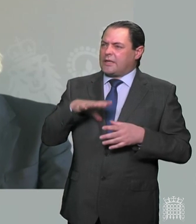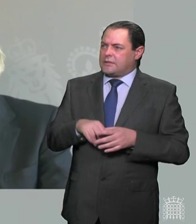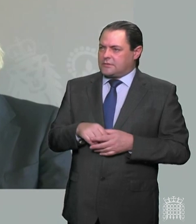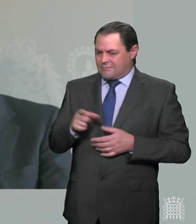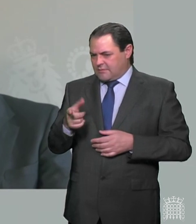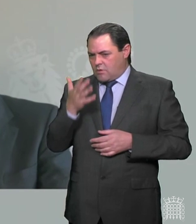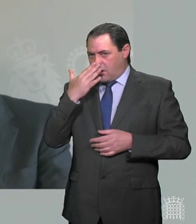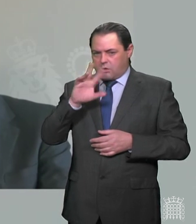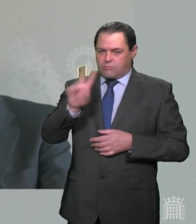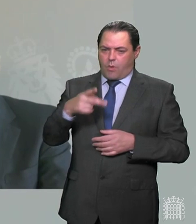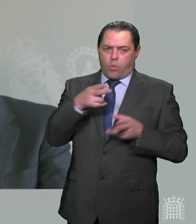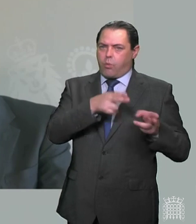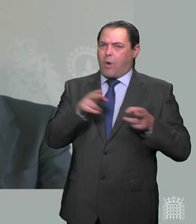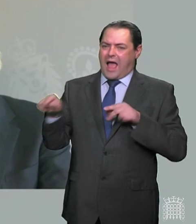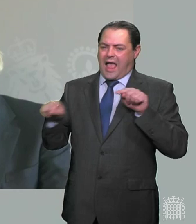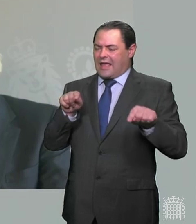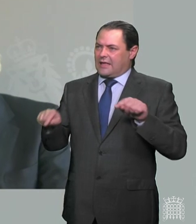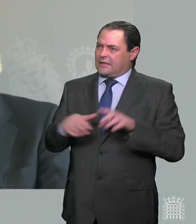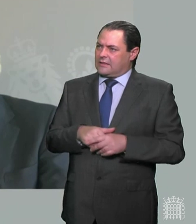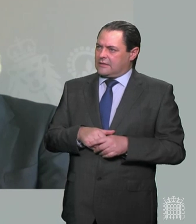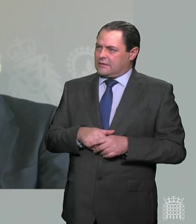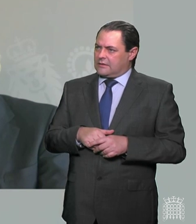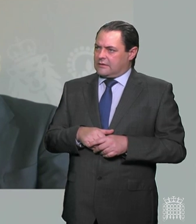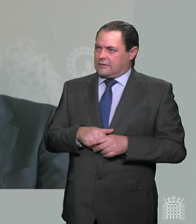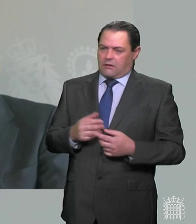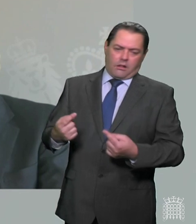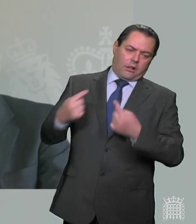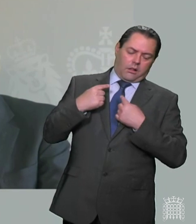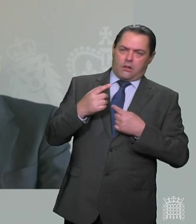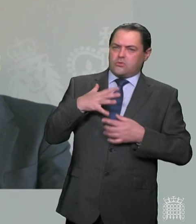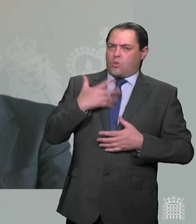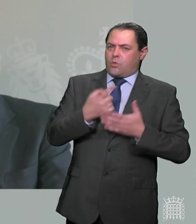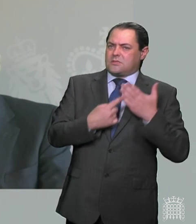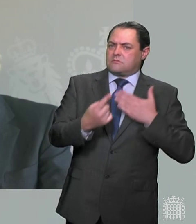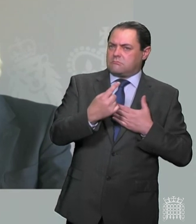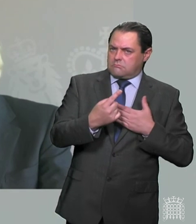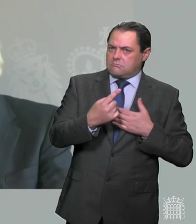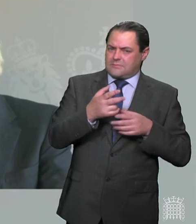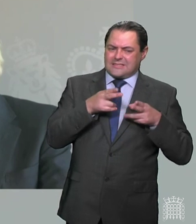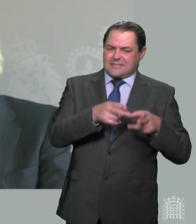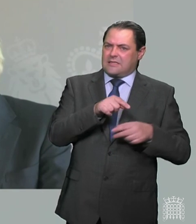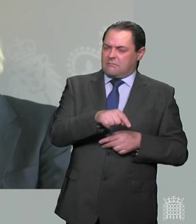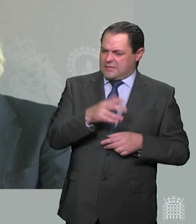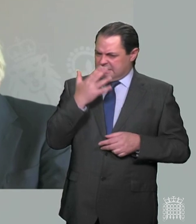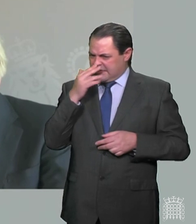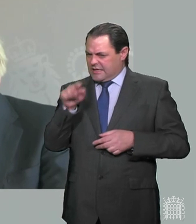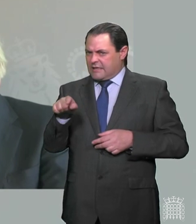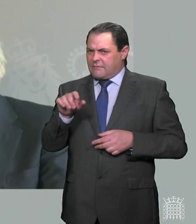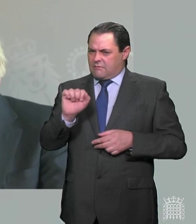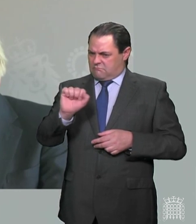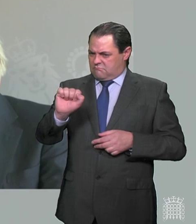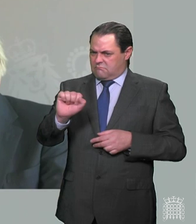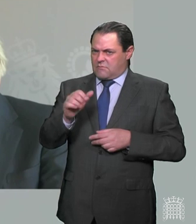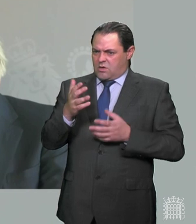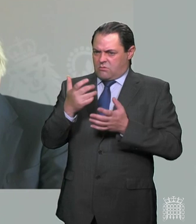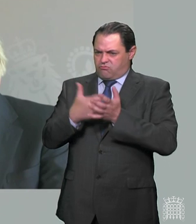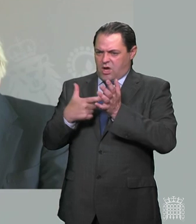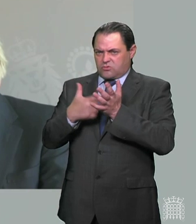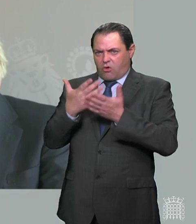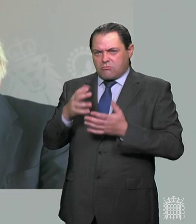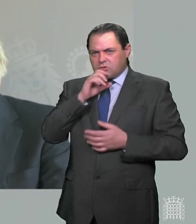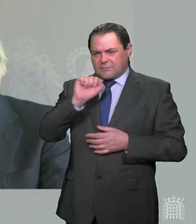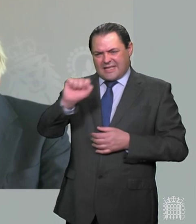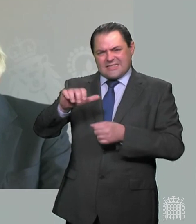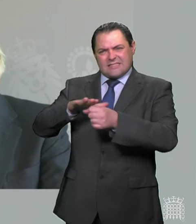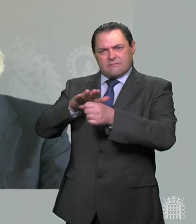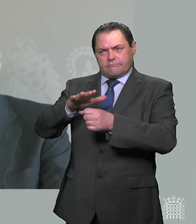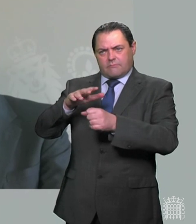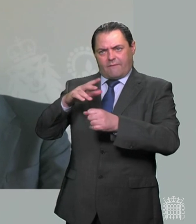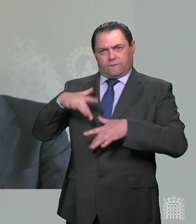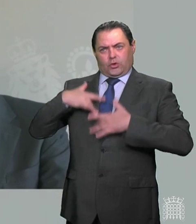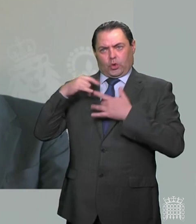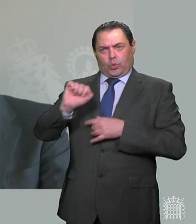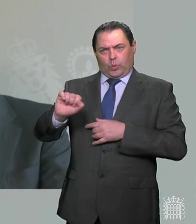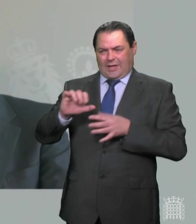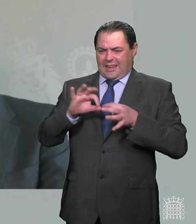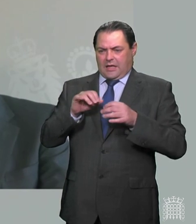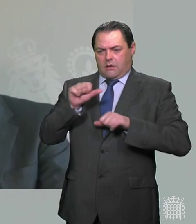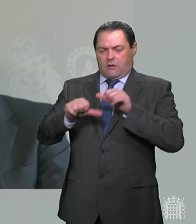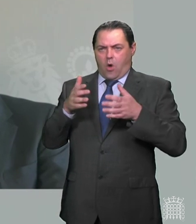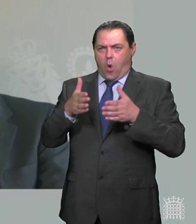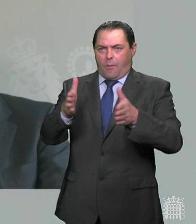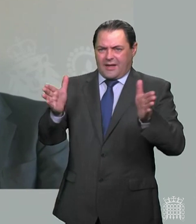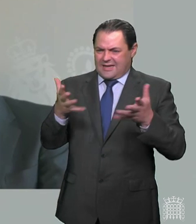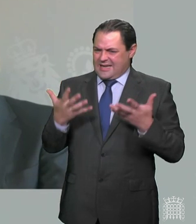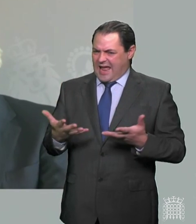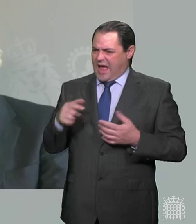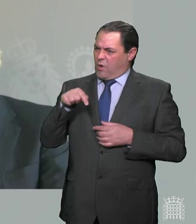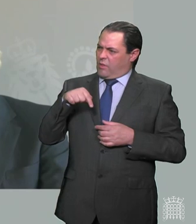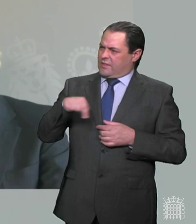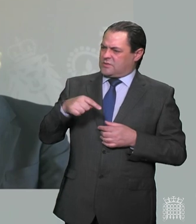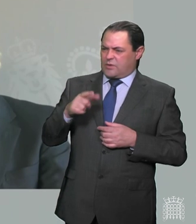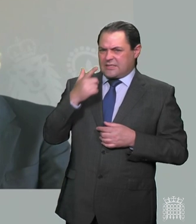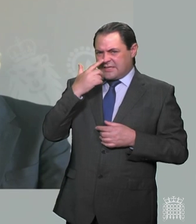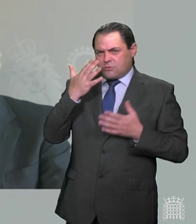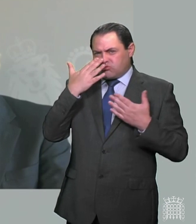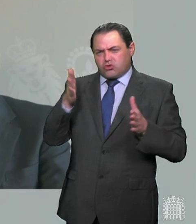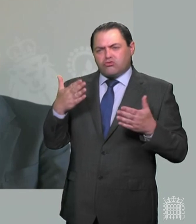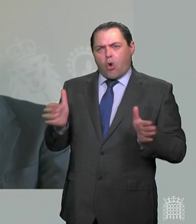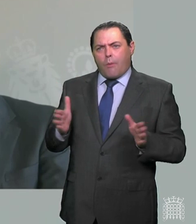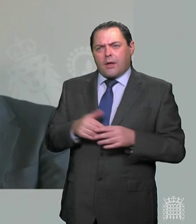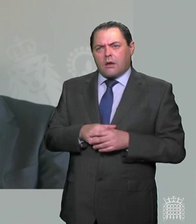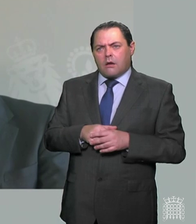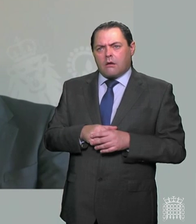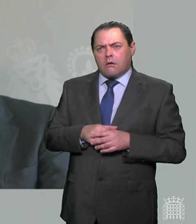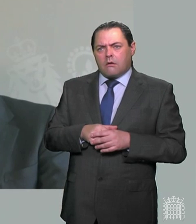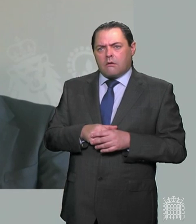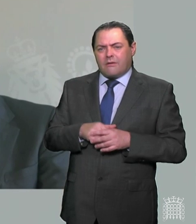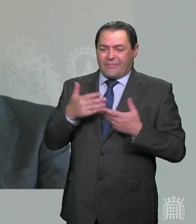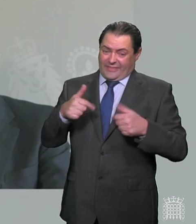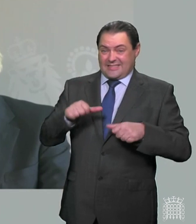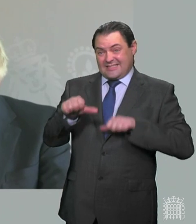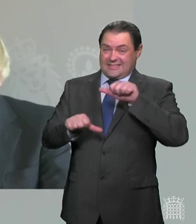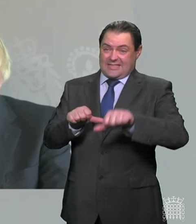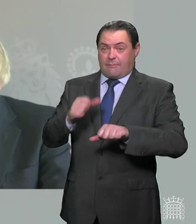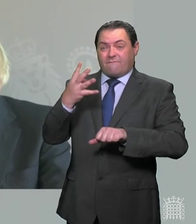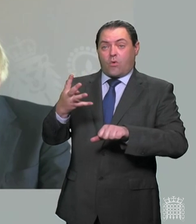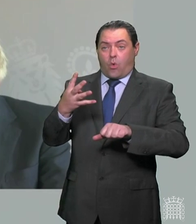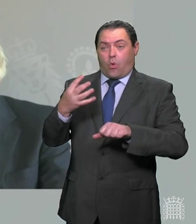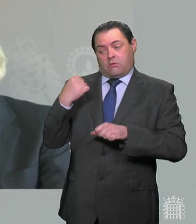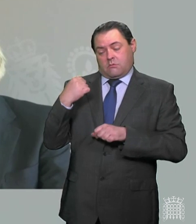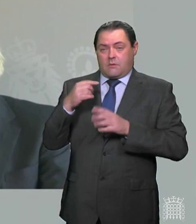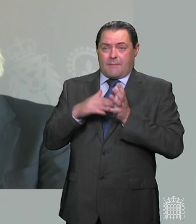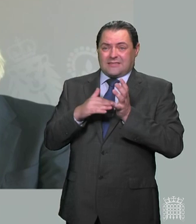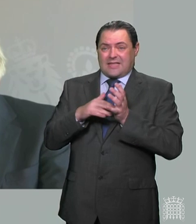But he cannot have it both ways. He attacks the self-isolation system, but as far as I understand the position of the right honourable and learned Gentleman when it comes to the road map, he actually now, this week, opposes going forward with step 4, as we did on Monday.